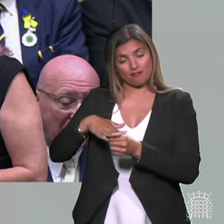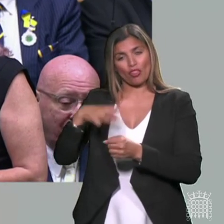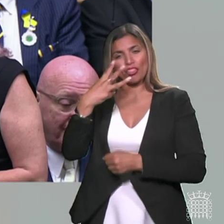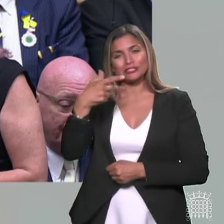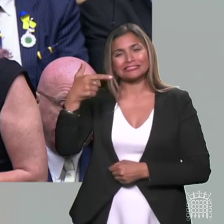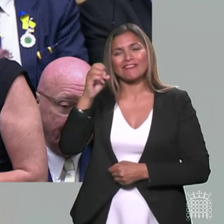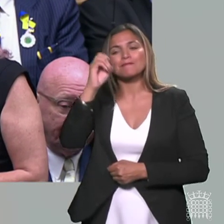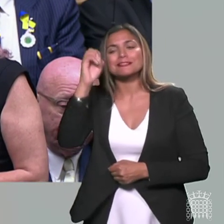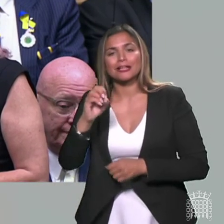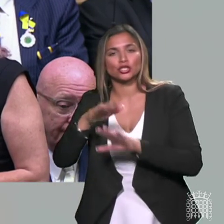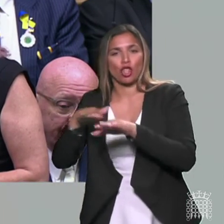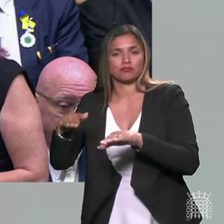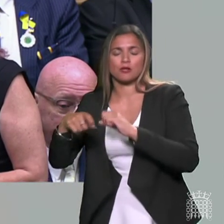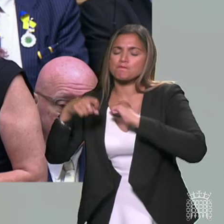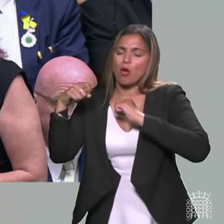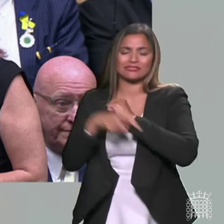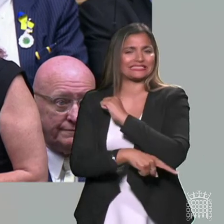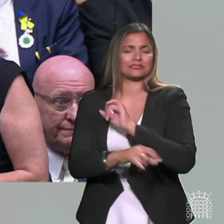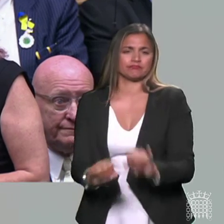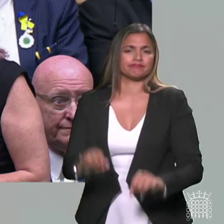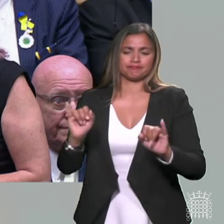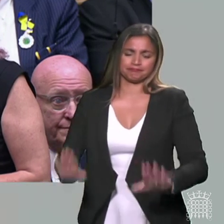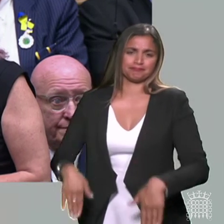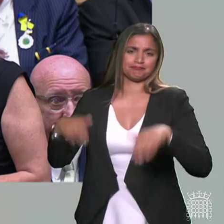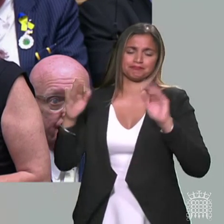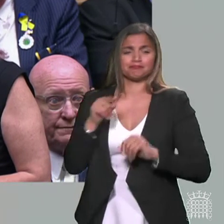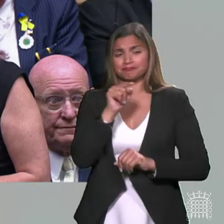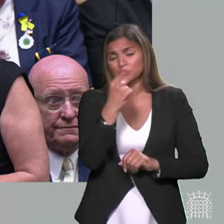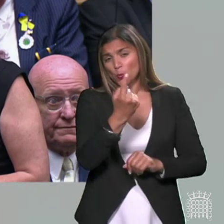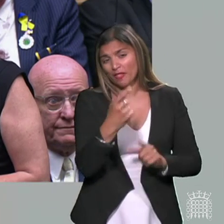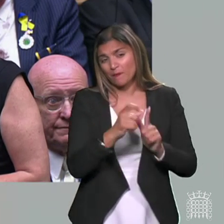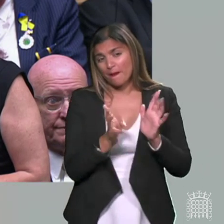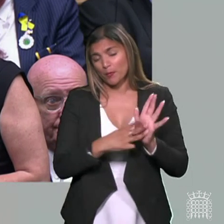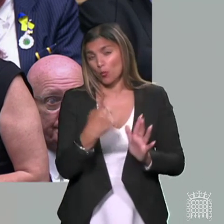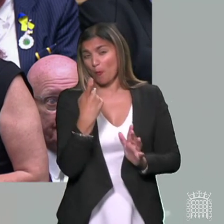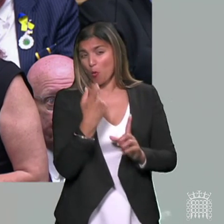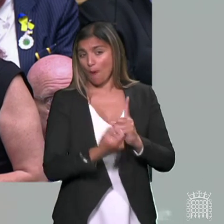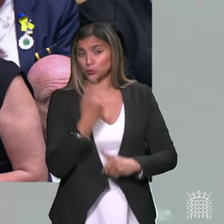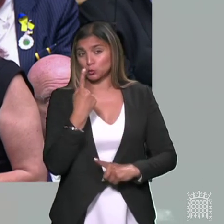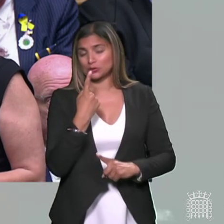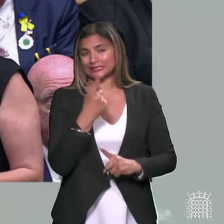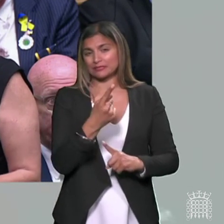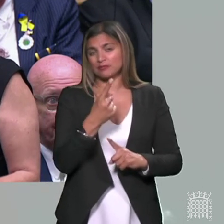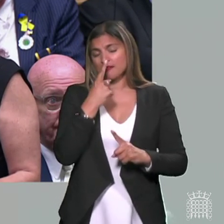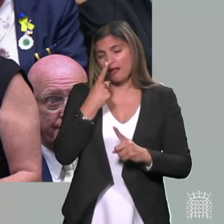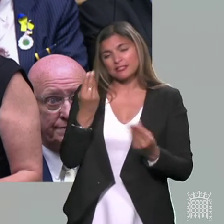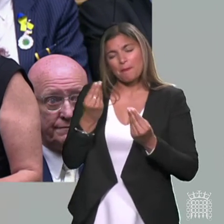The Prime Minister has one last chance to make a real difference to those children’s lives before he leaves office.